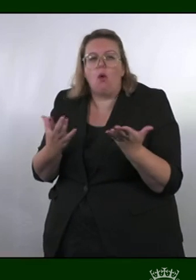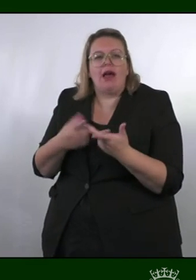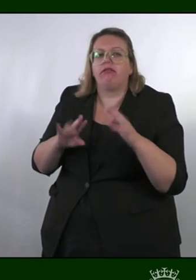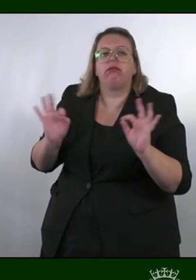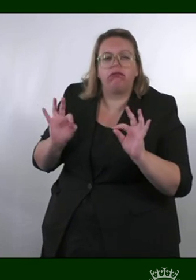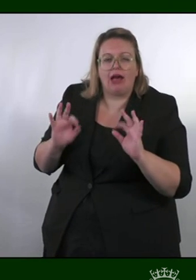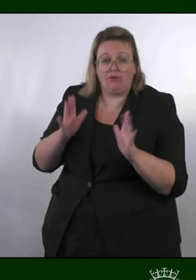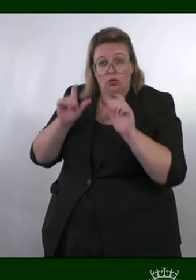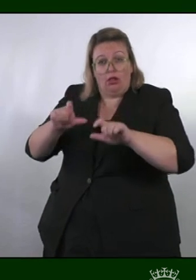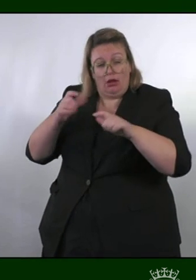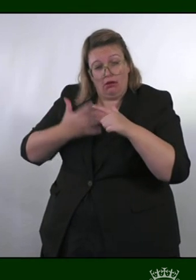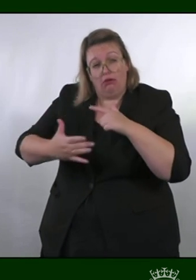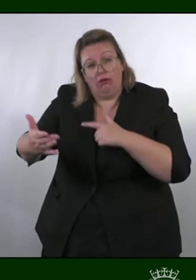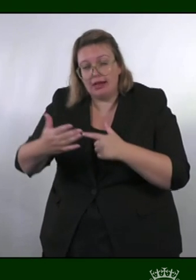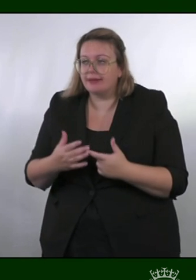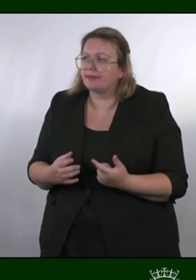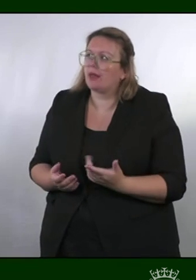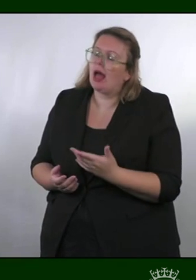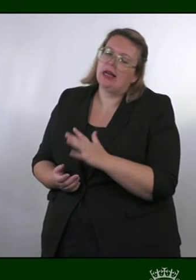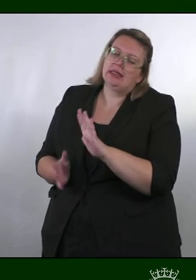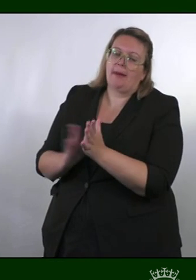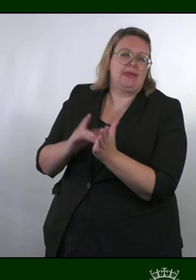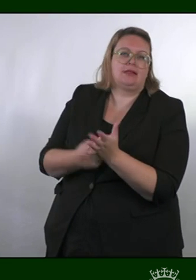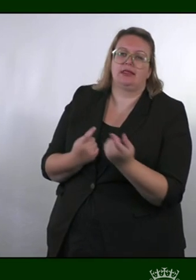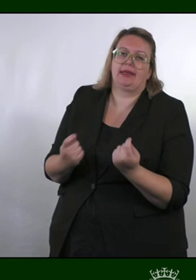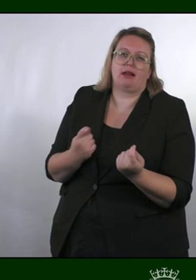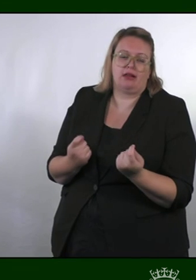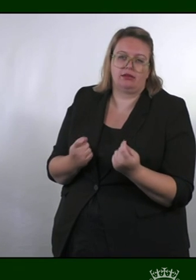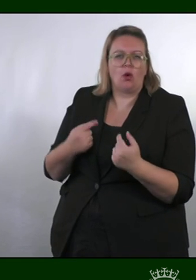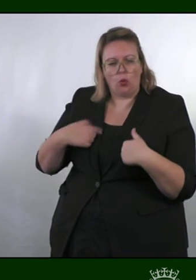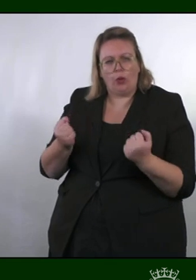Obviously, the R is one of the measures that we look at.